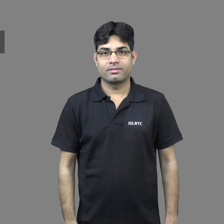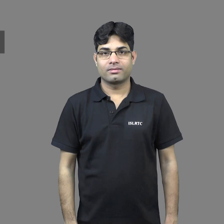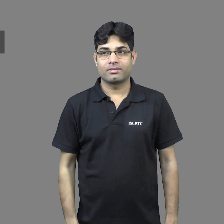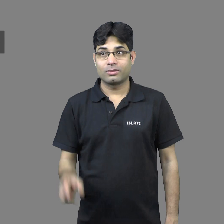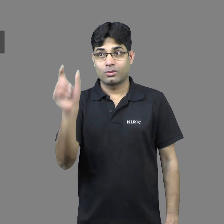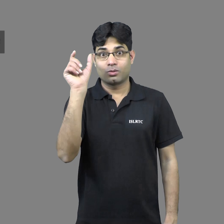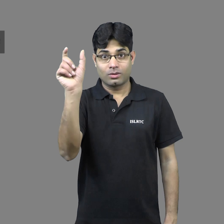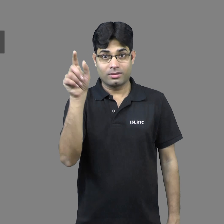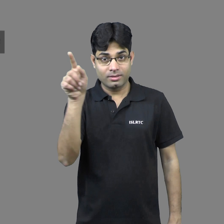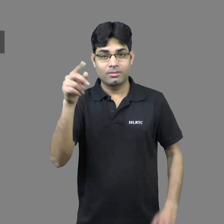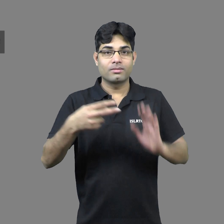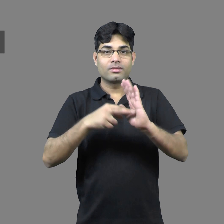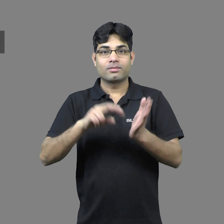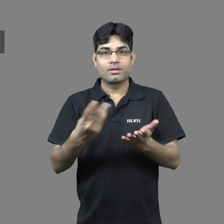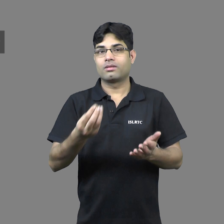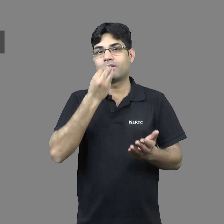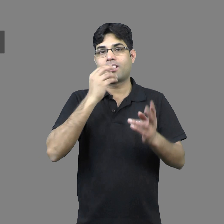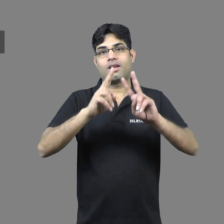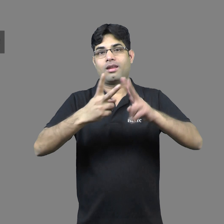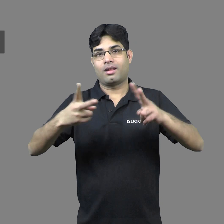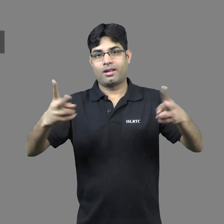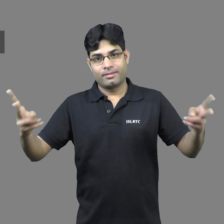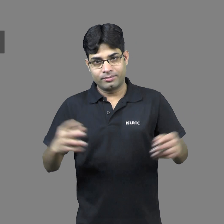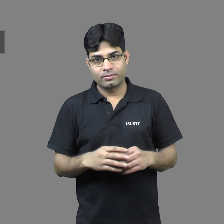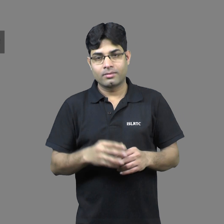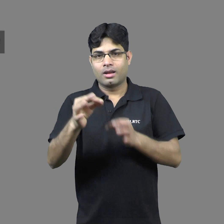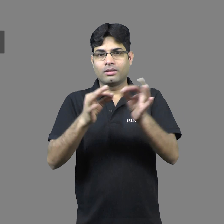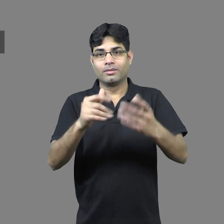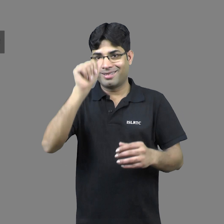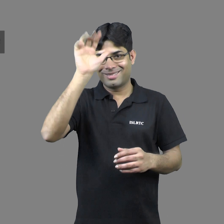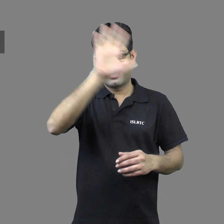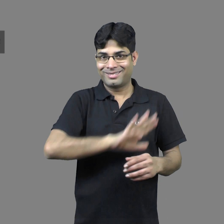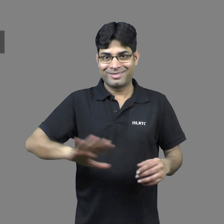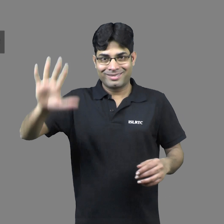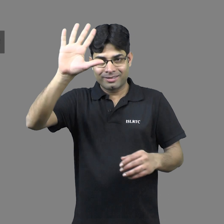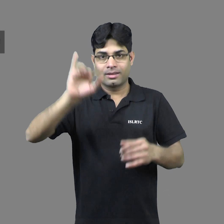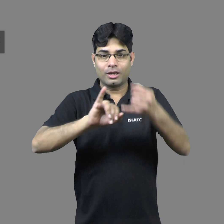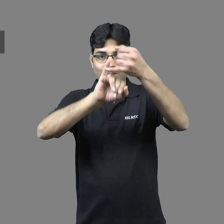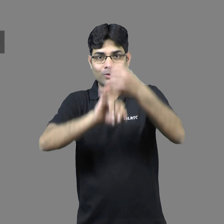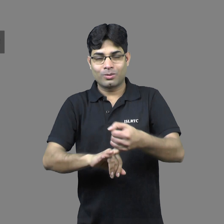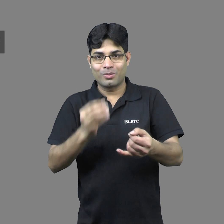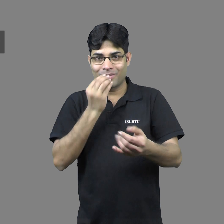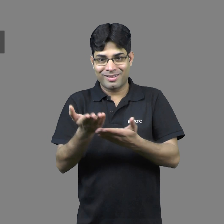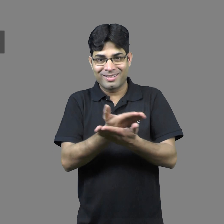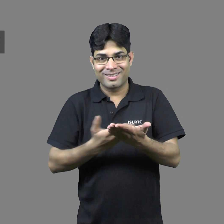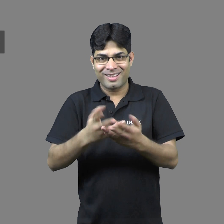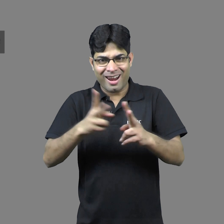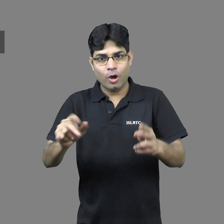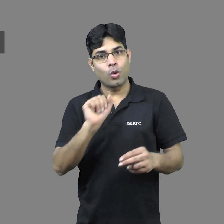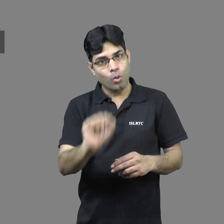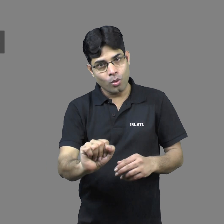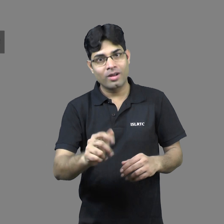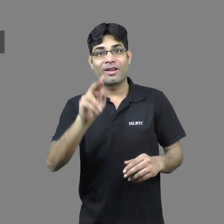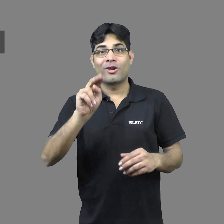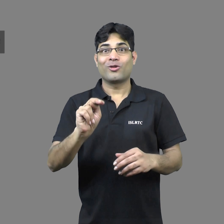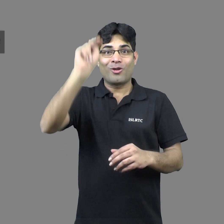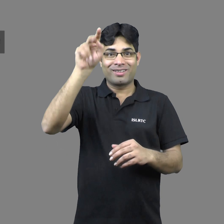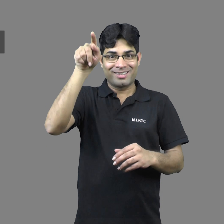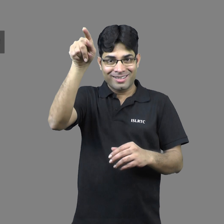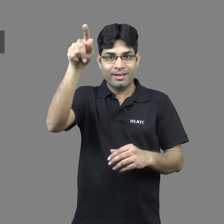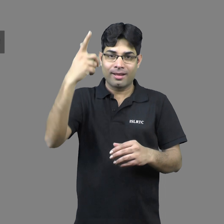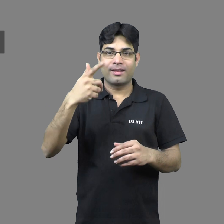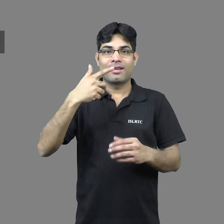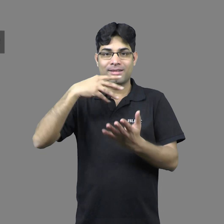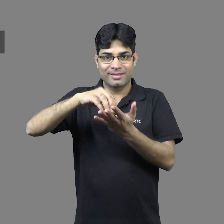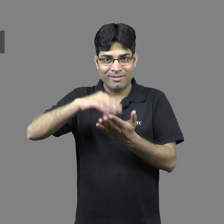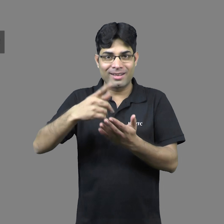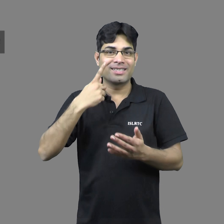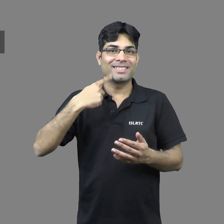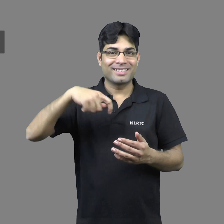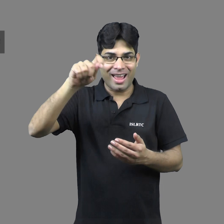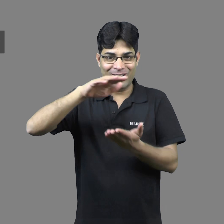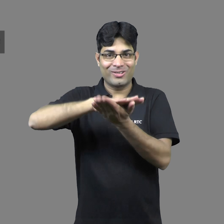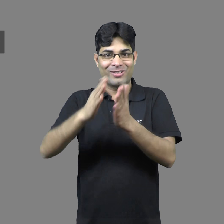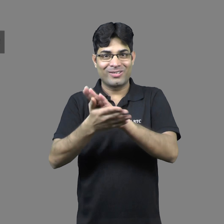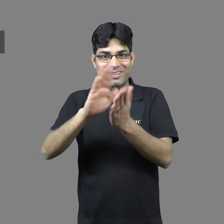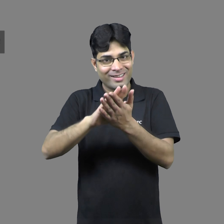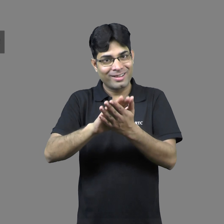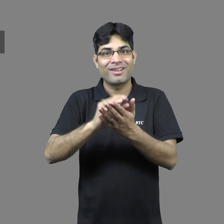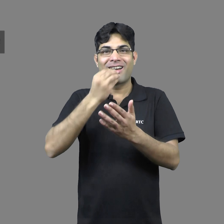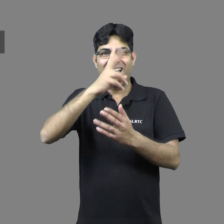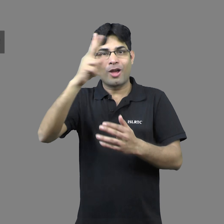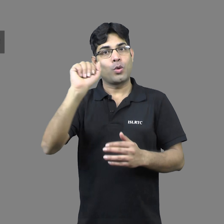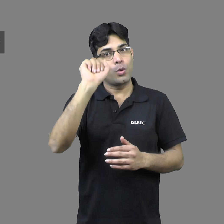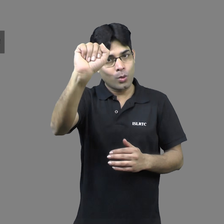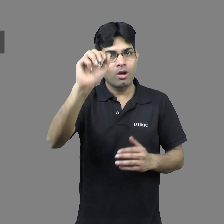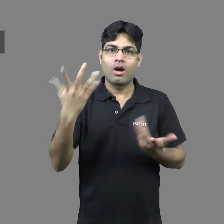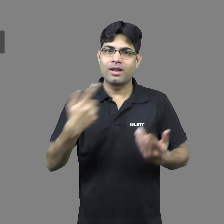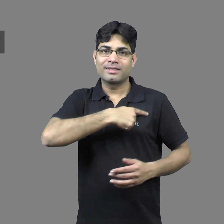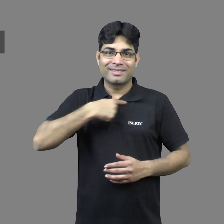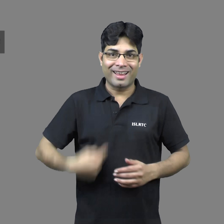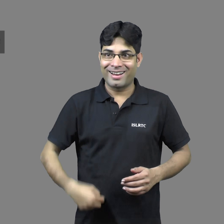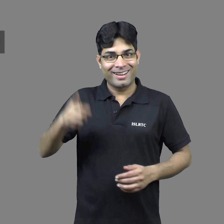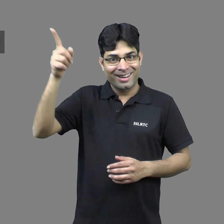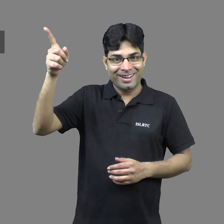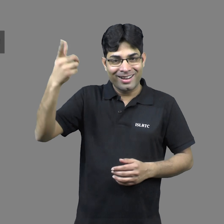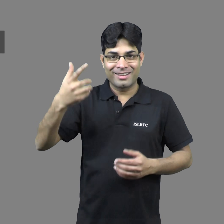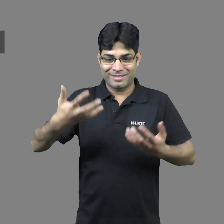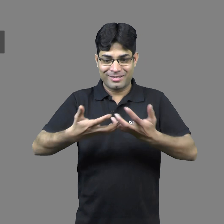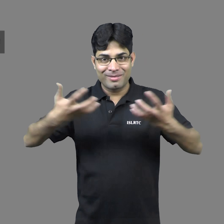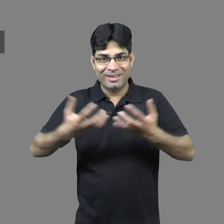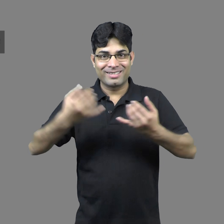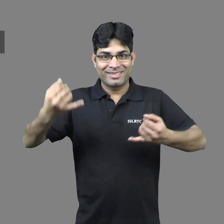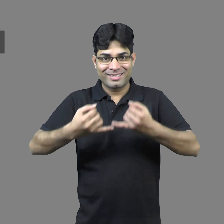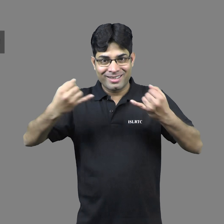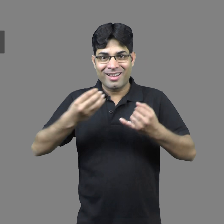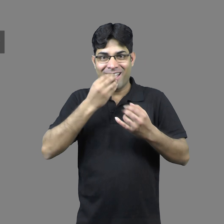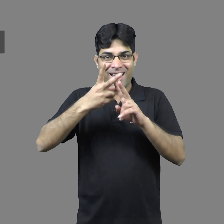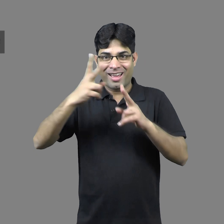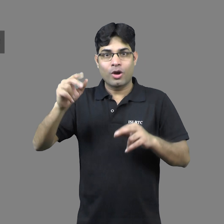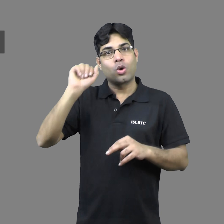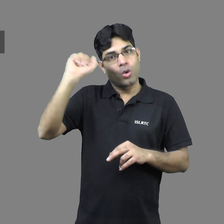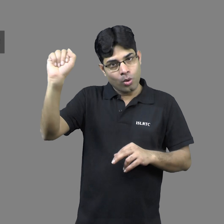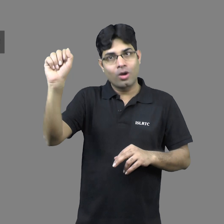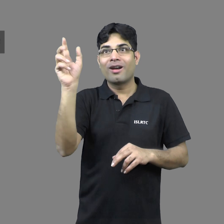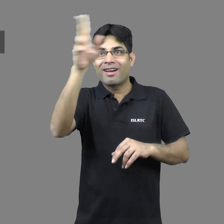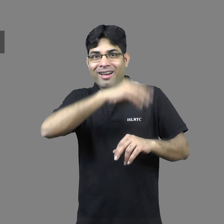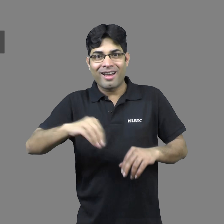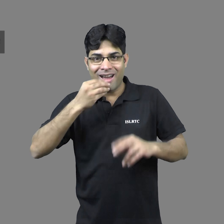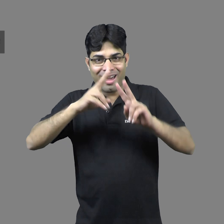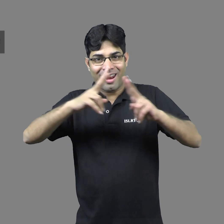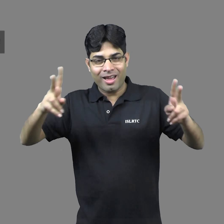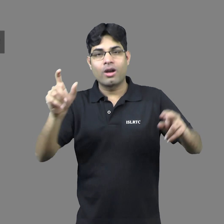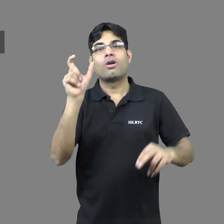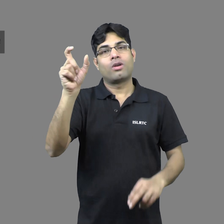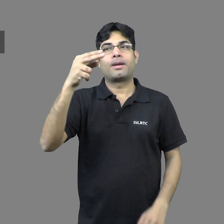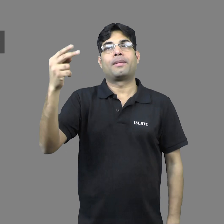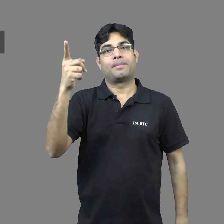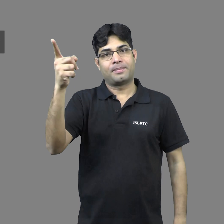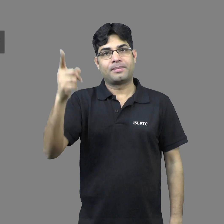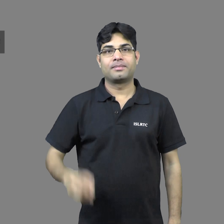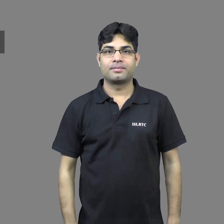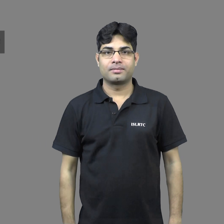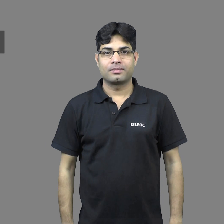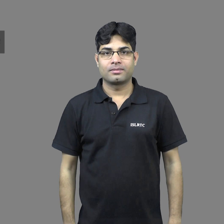Cuisine